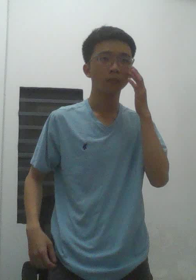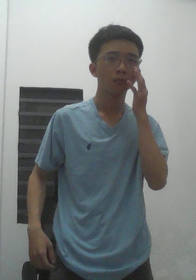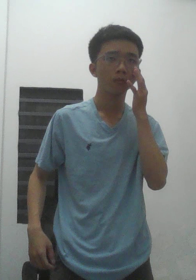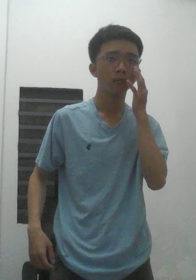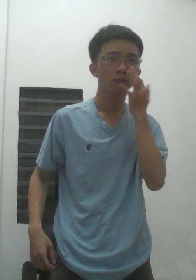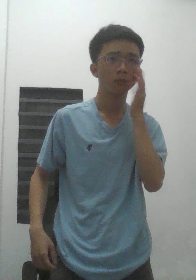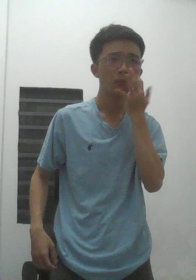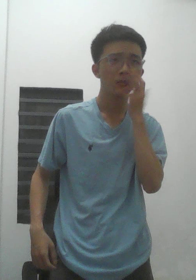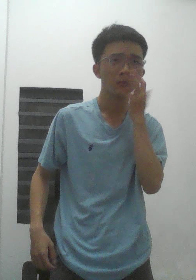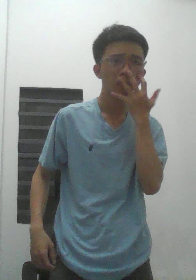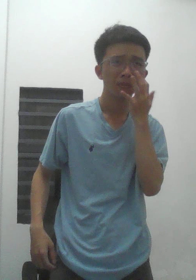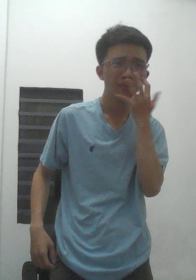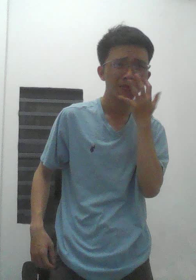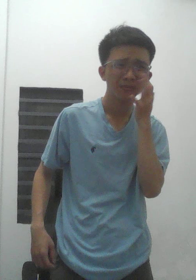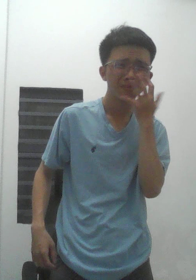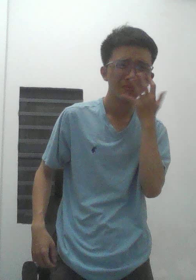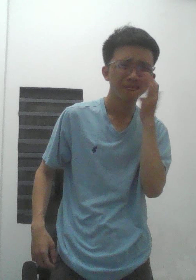kinh tom